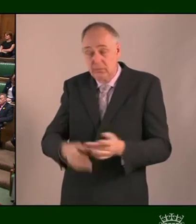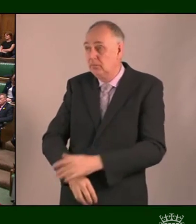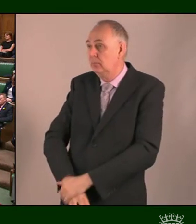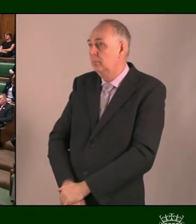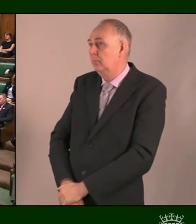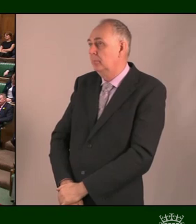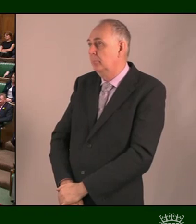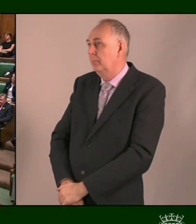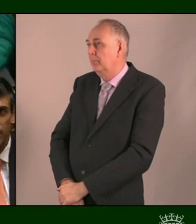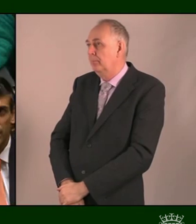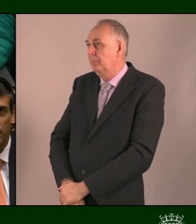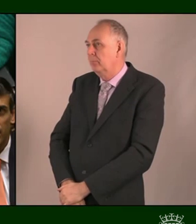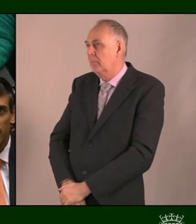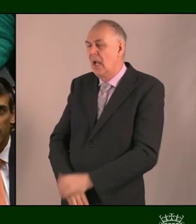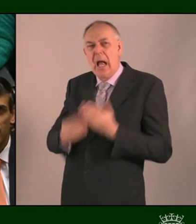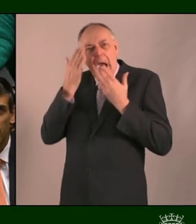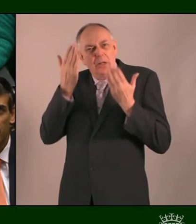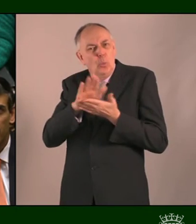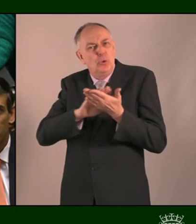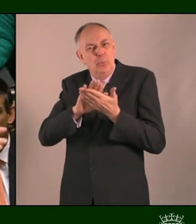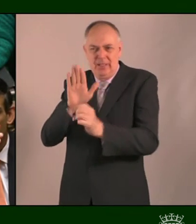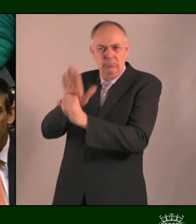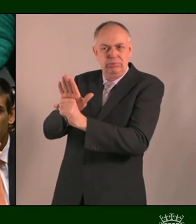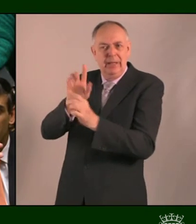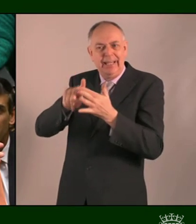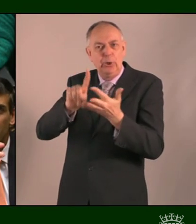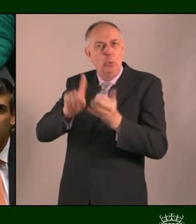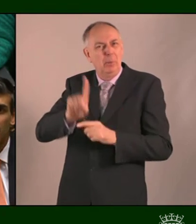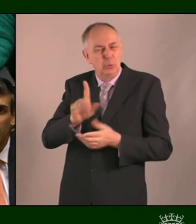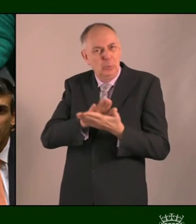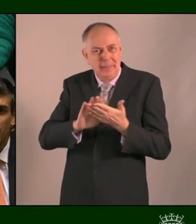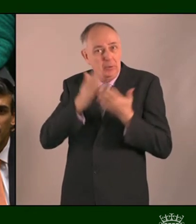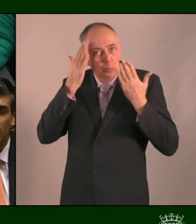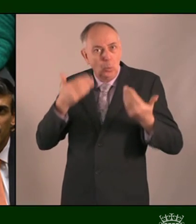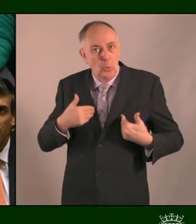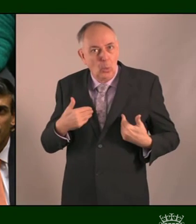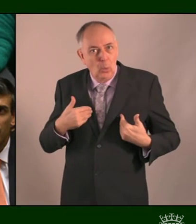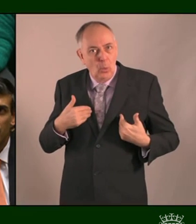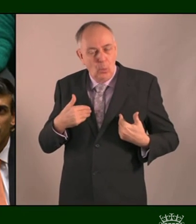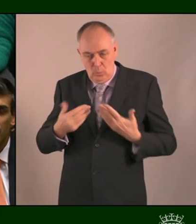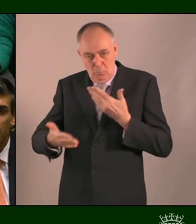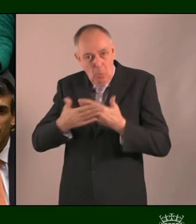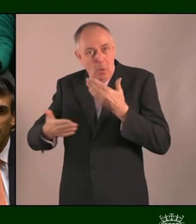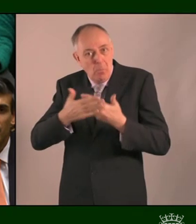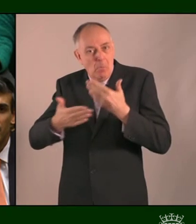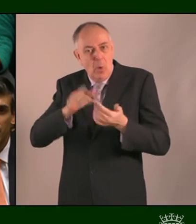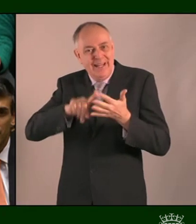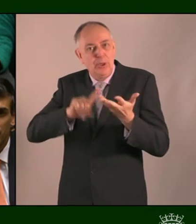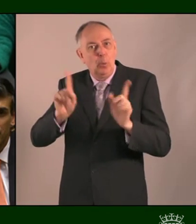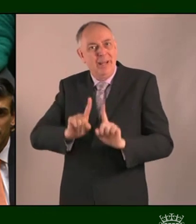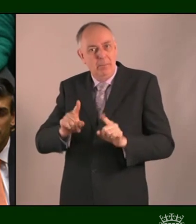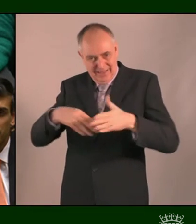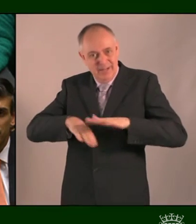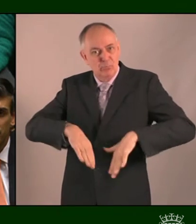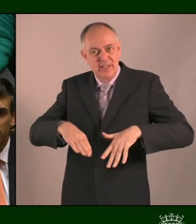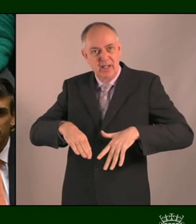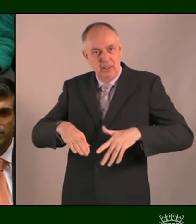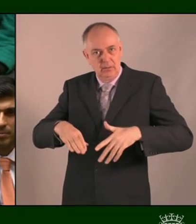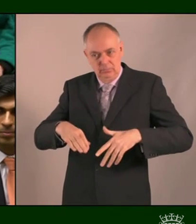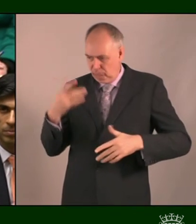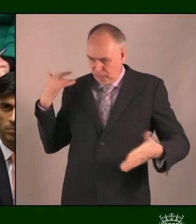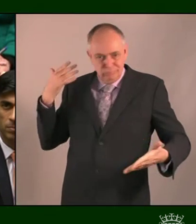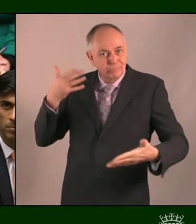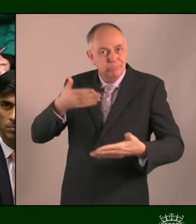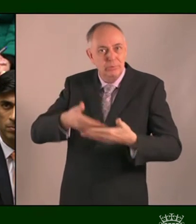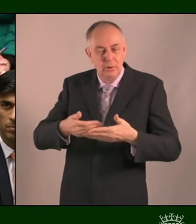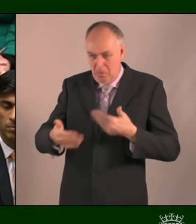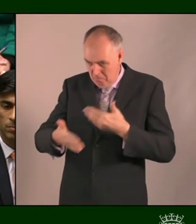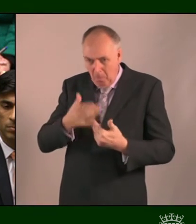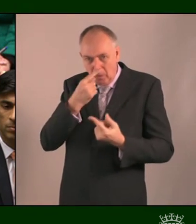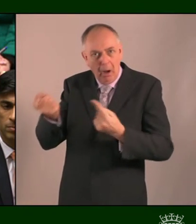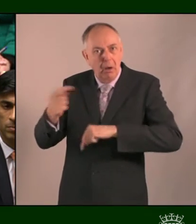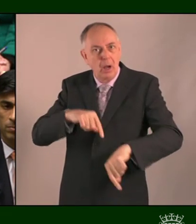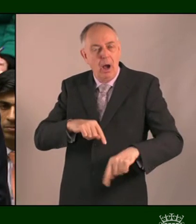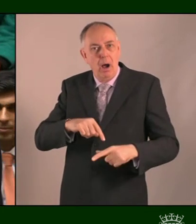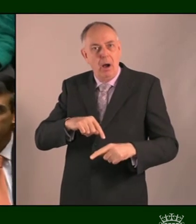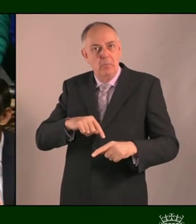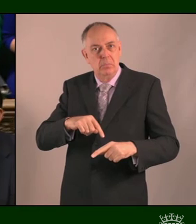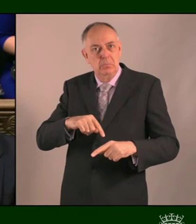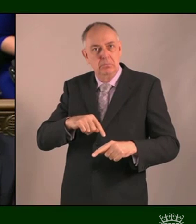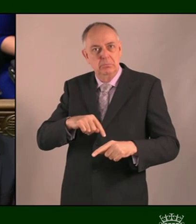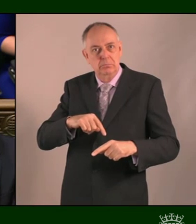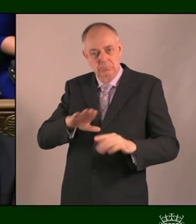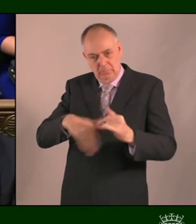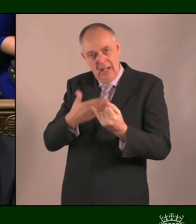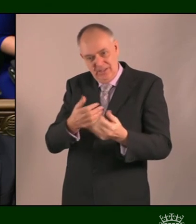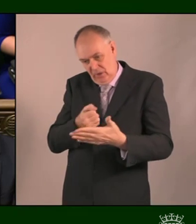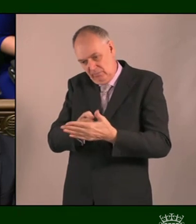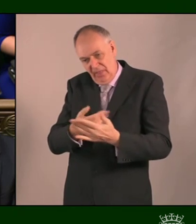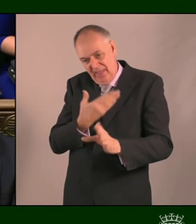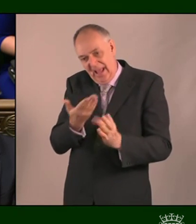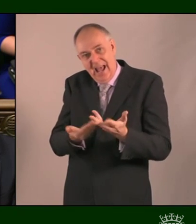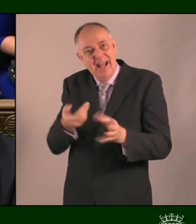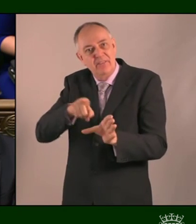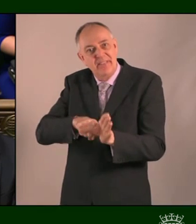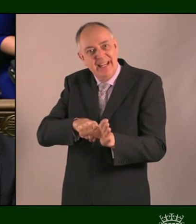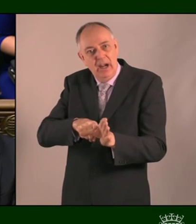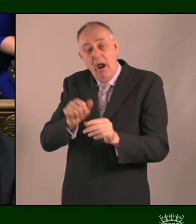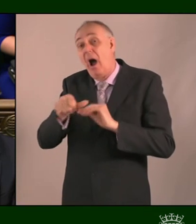I do not know quite what the honourable Lady means by excluding EU workers, since there are record numbers of EU workers currently in this country, and indeed more can come until the end of the year, when they can register.